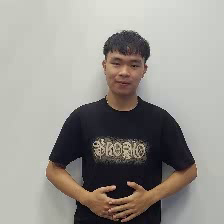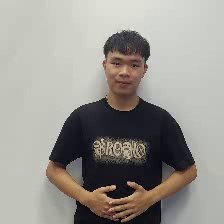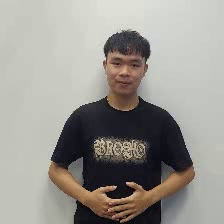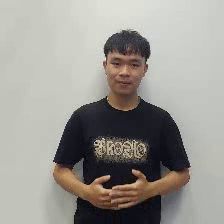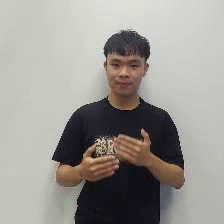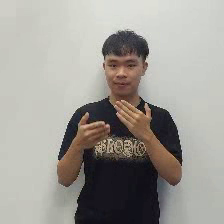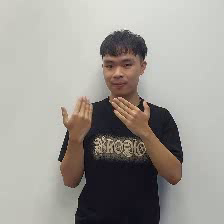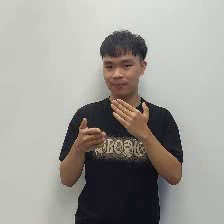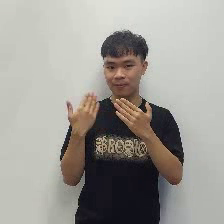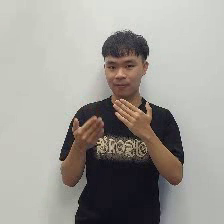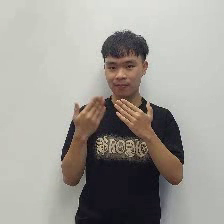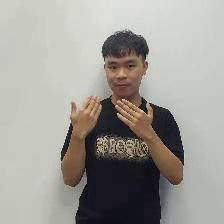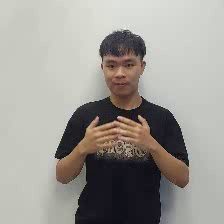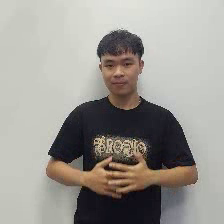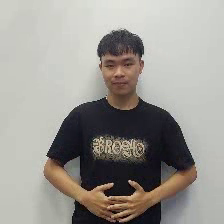Dễ